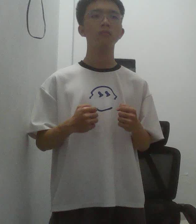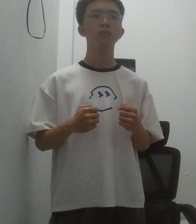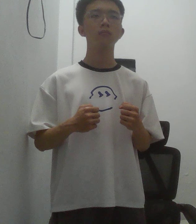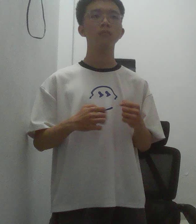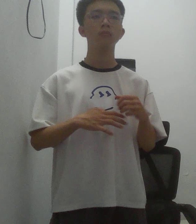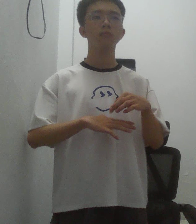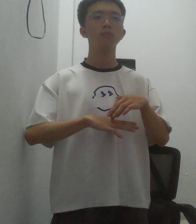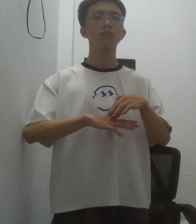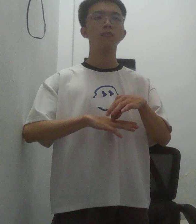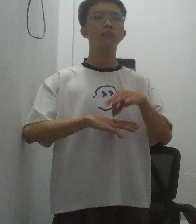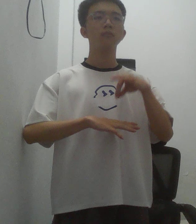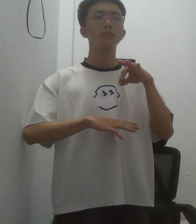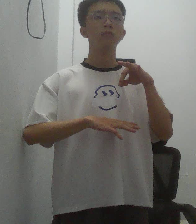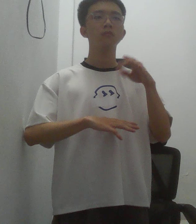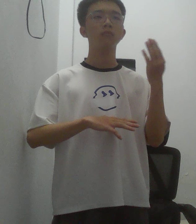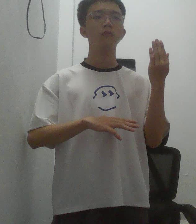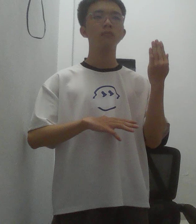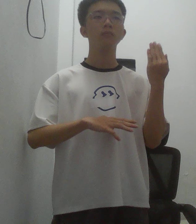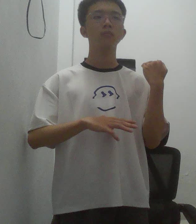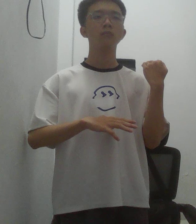tuan truoc